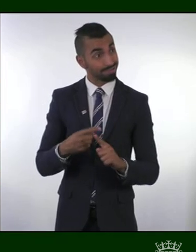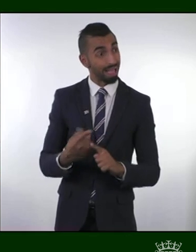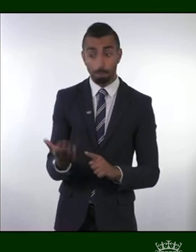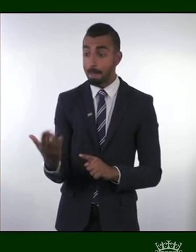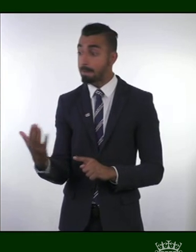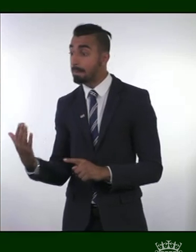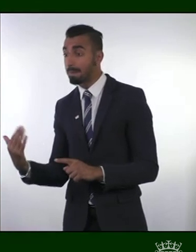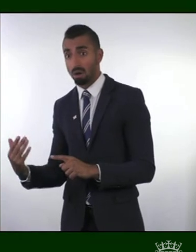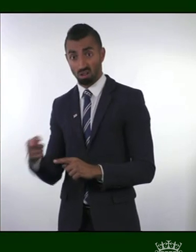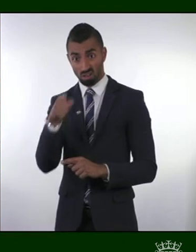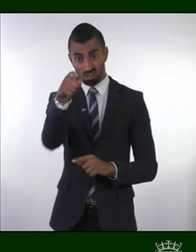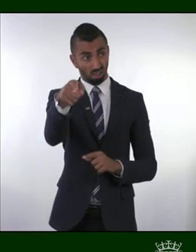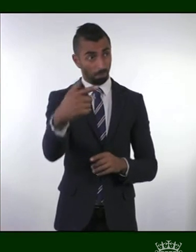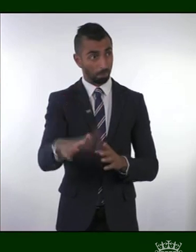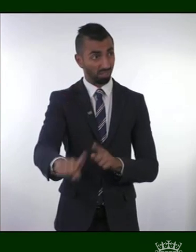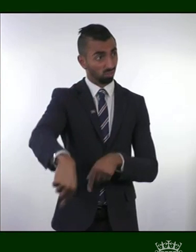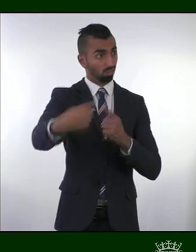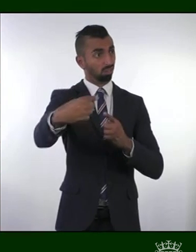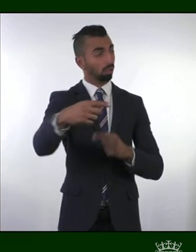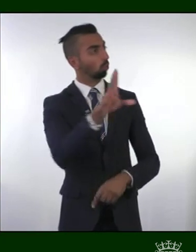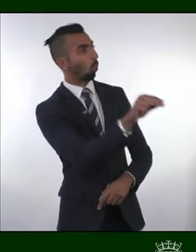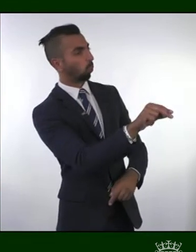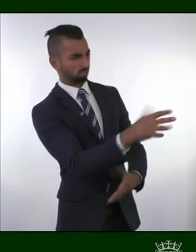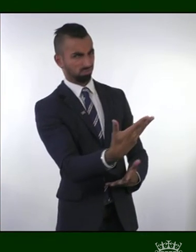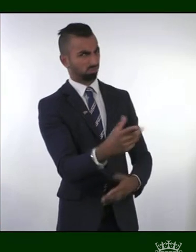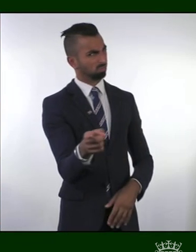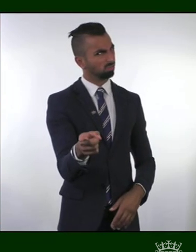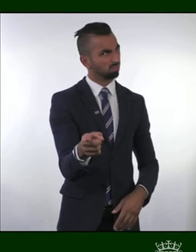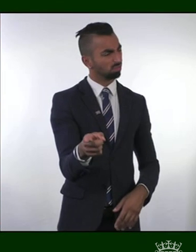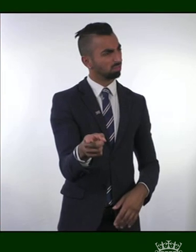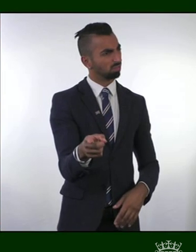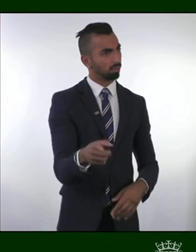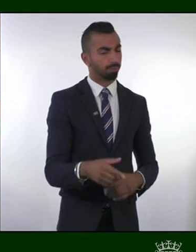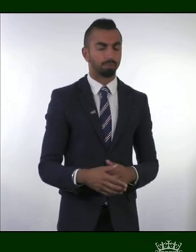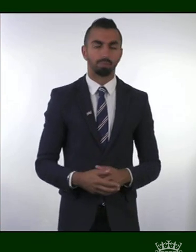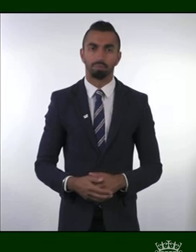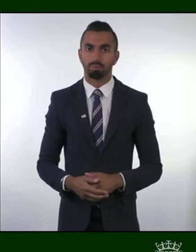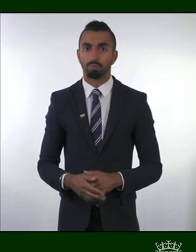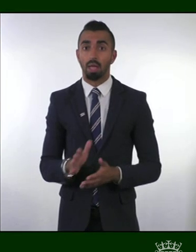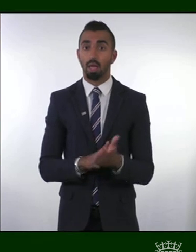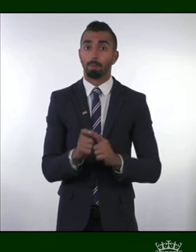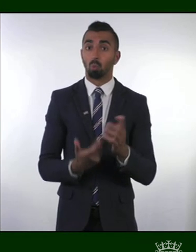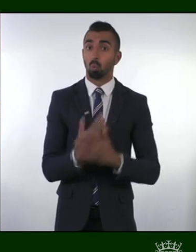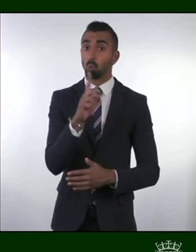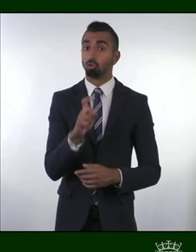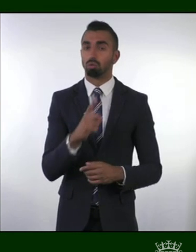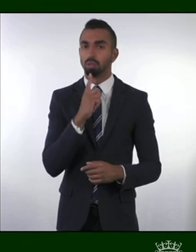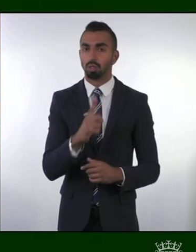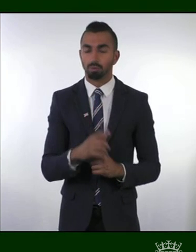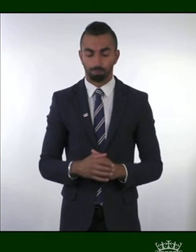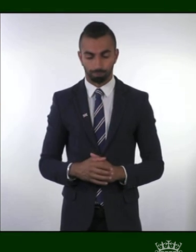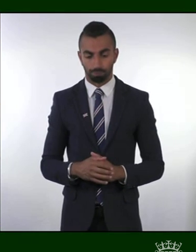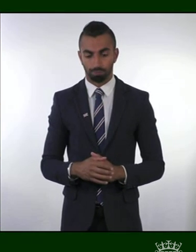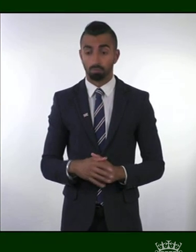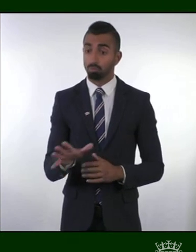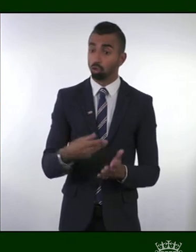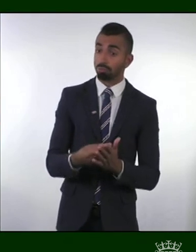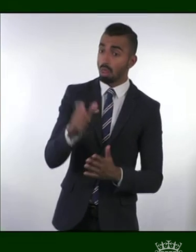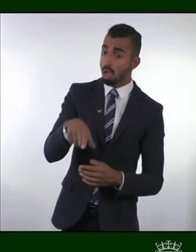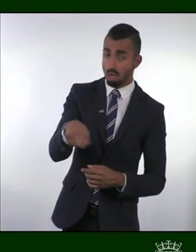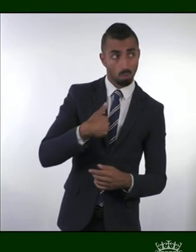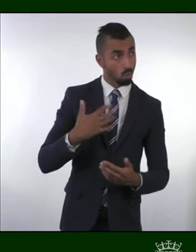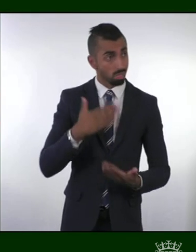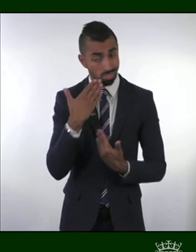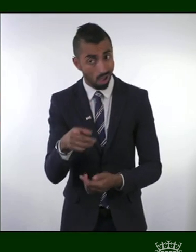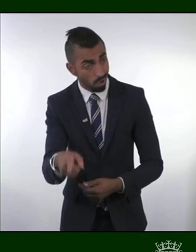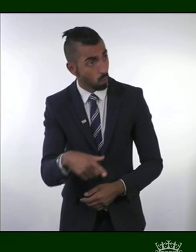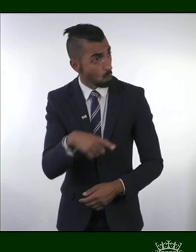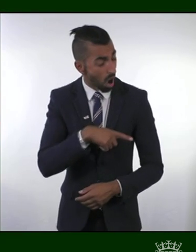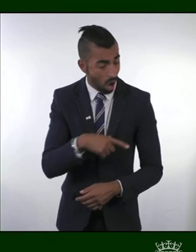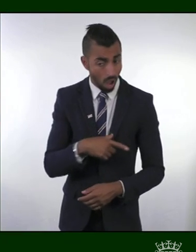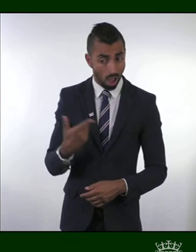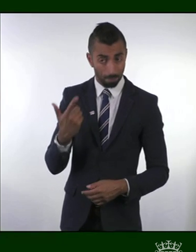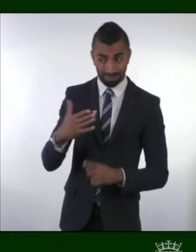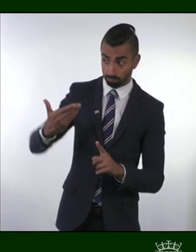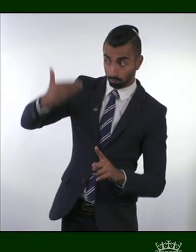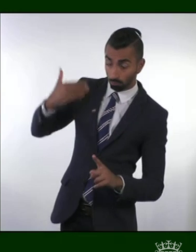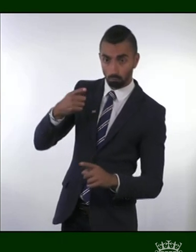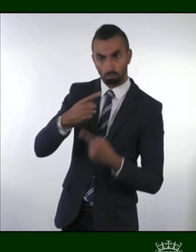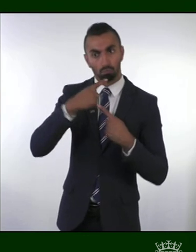I thank my right honourable Friend on behalf of the many constituents in Meon Valley who have benefited from the measures he has brought in during the coronavirus crisis and who will benefit from the ones he has announced today.